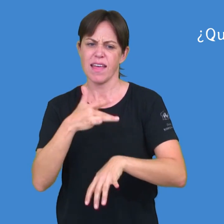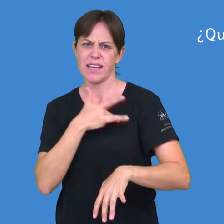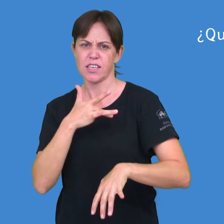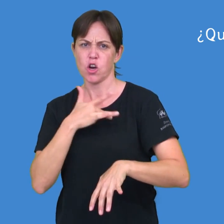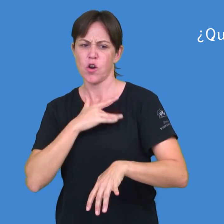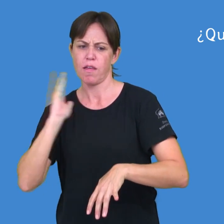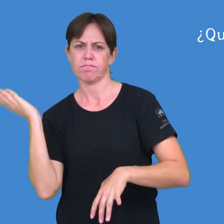corazón